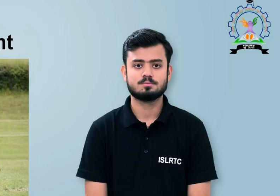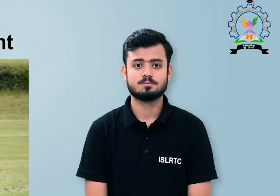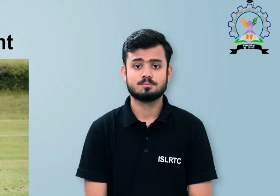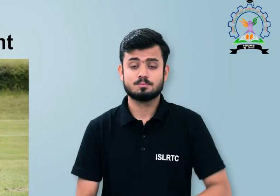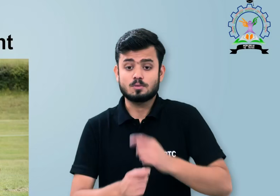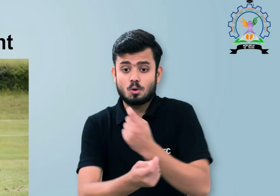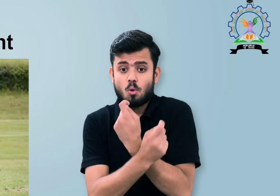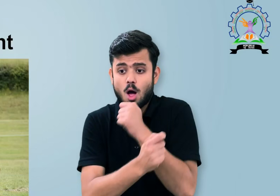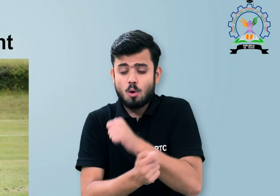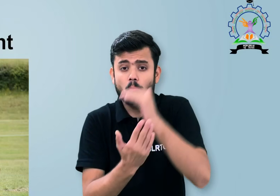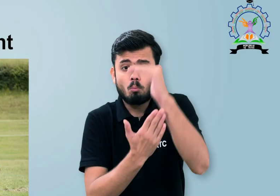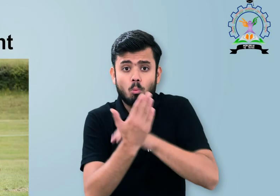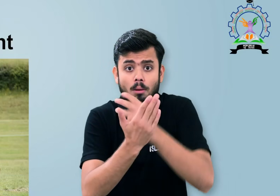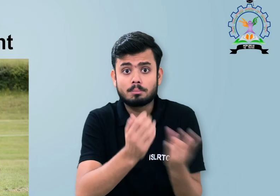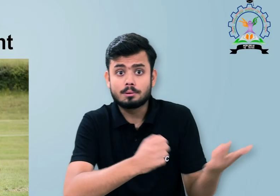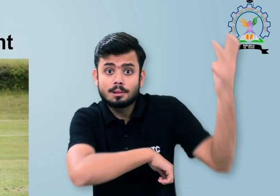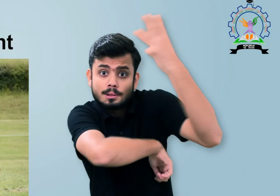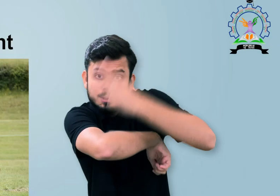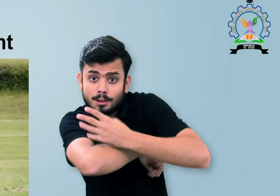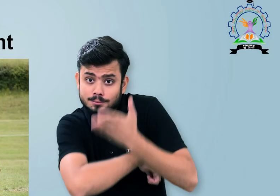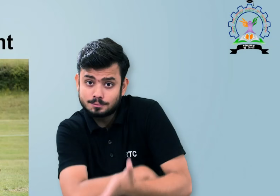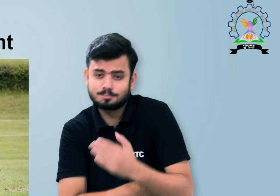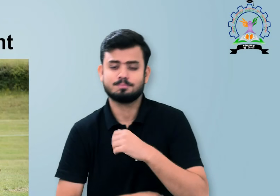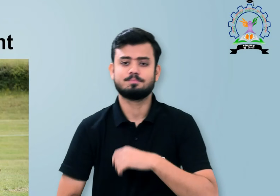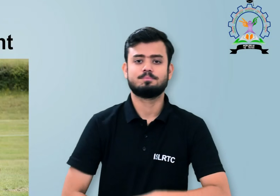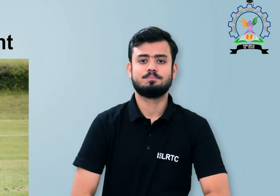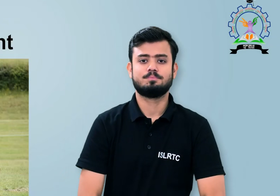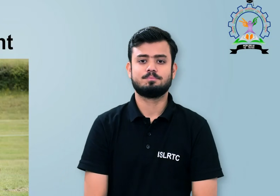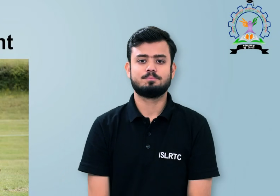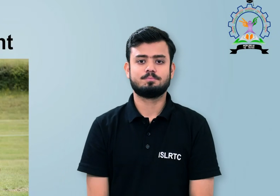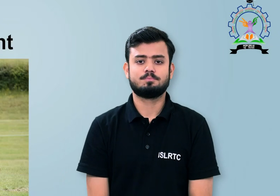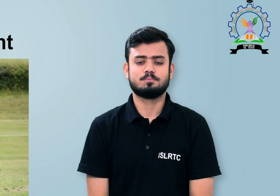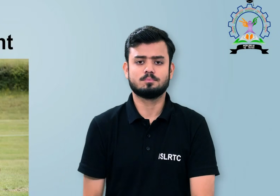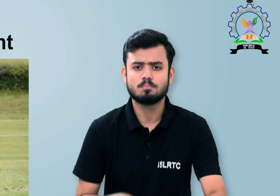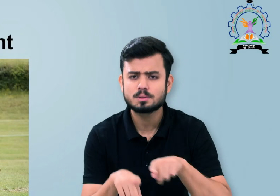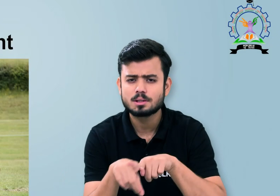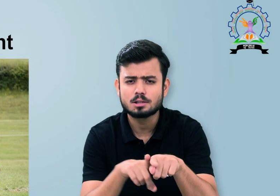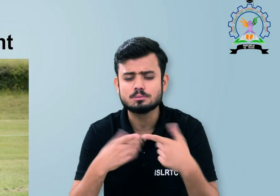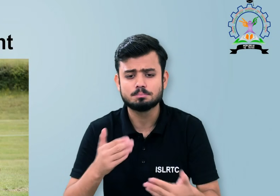Three Day Event